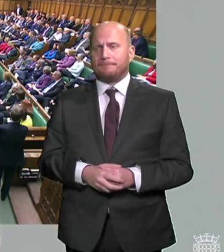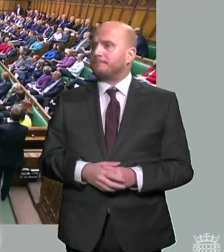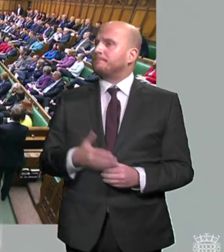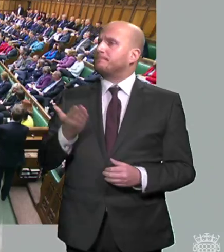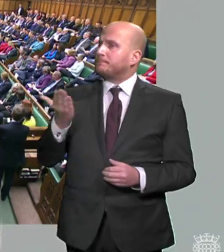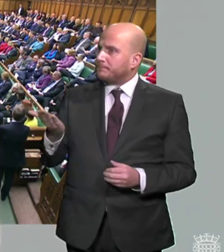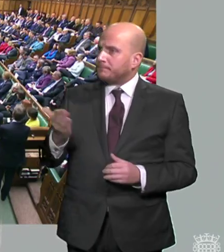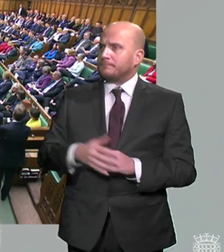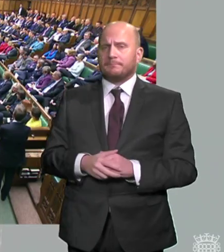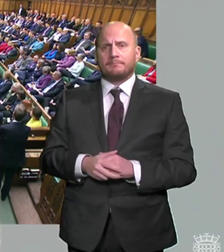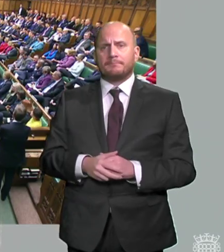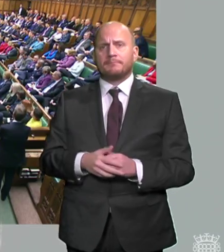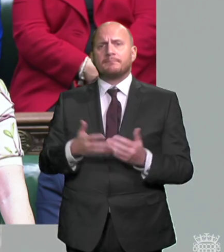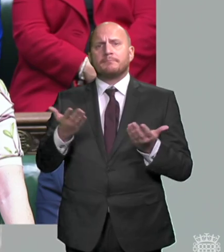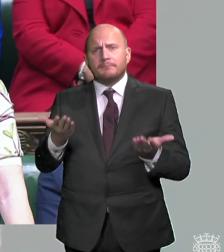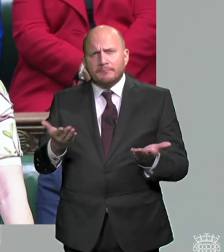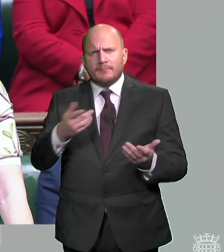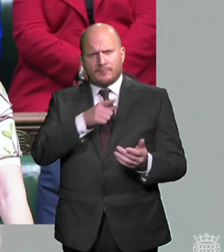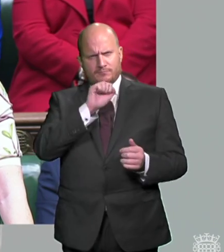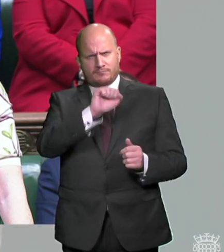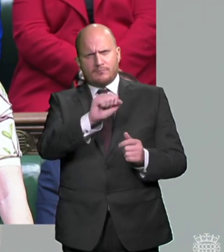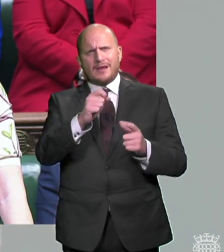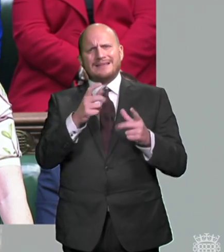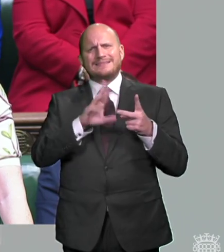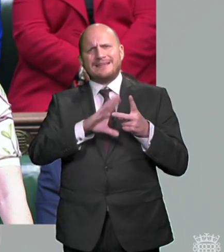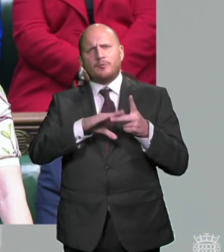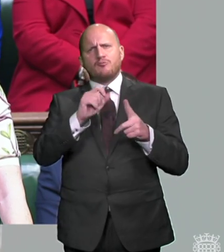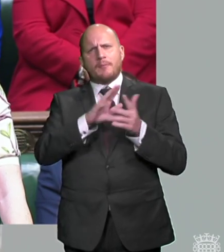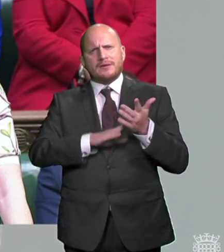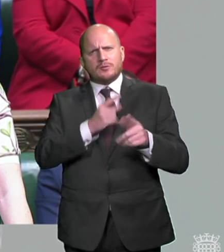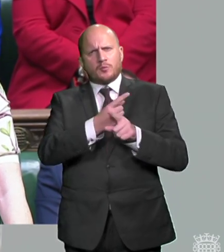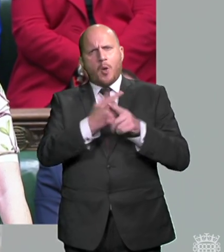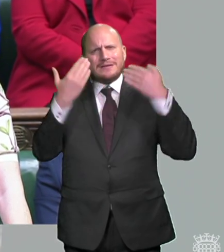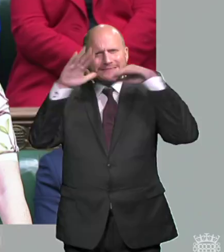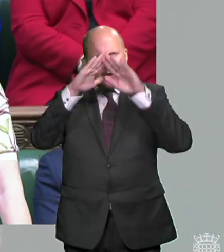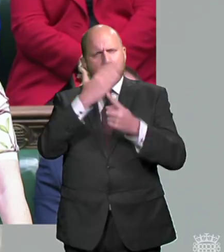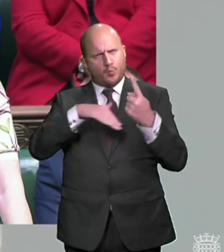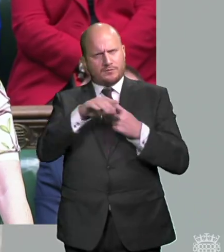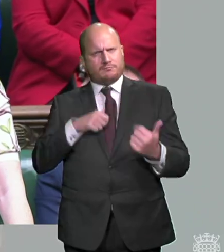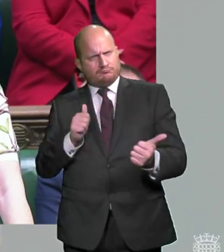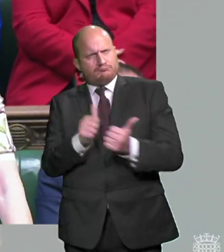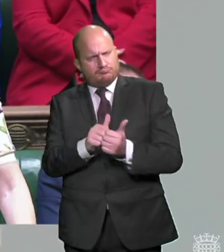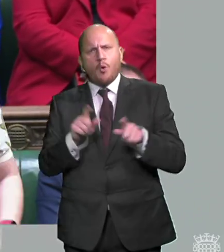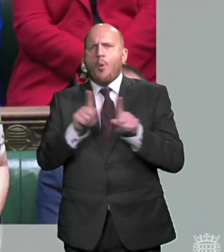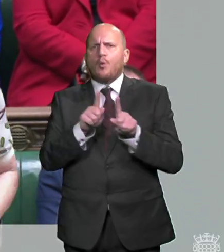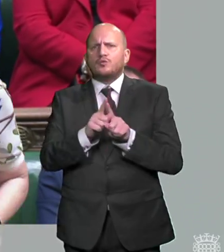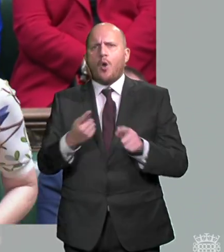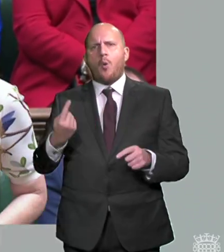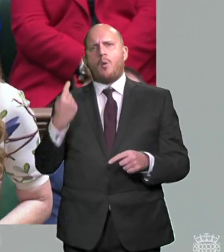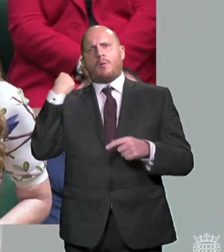I join the Deputy Prime Minister in his remarks regarding the Sikh community and, most importantly, the incident in Poland last night.